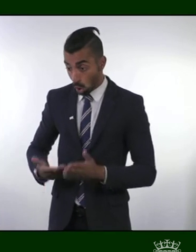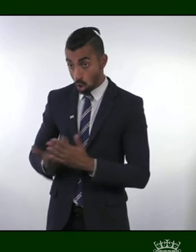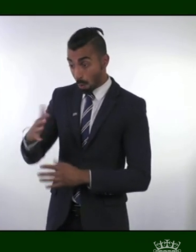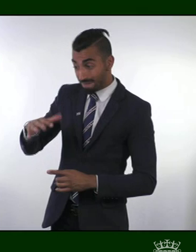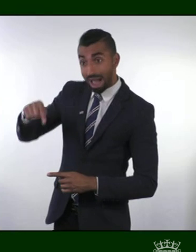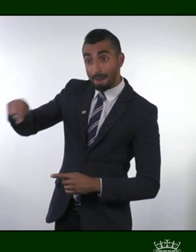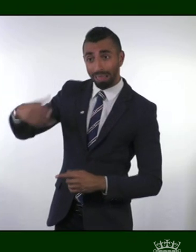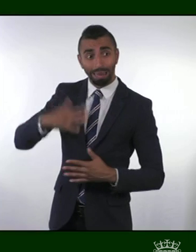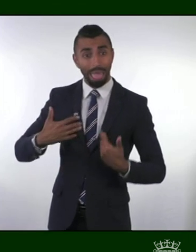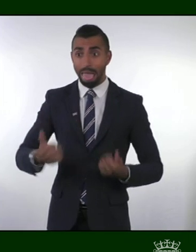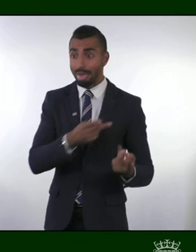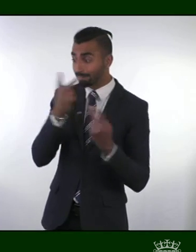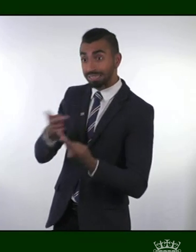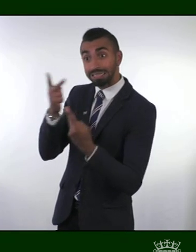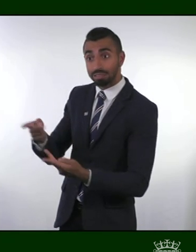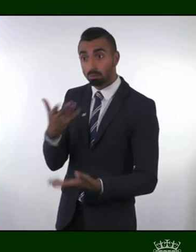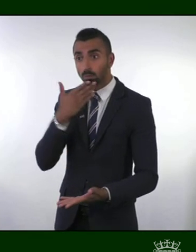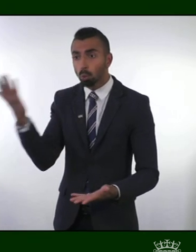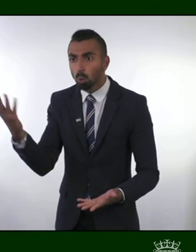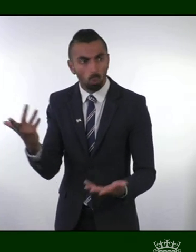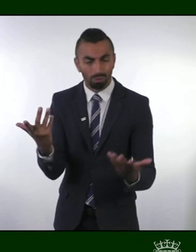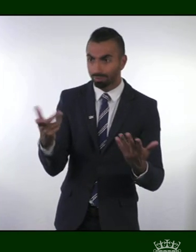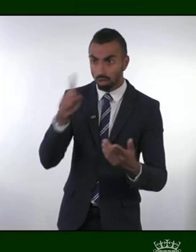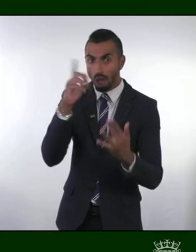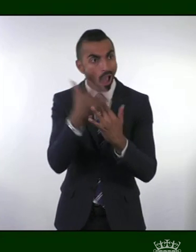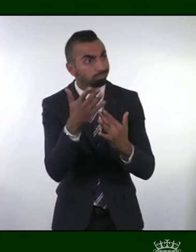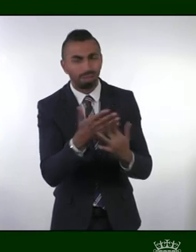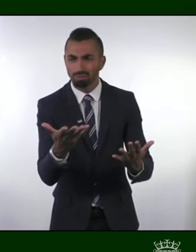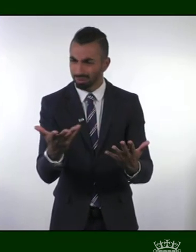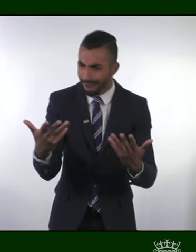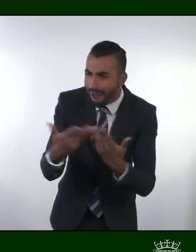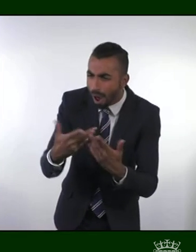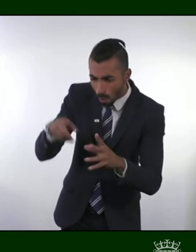What steps can he take to make sure that this cohort is helped to catch up as well?